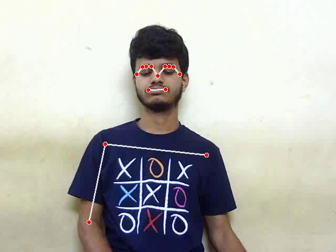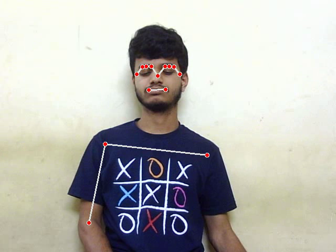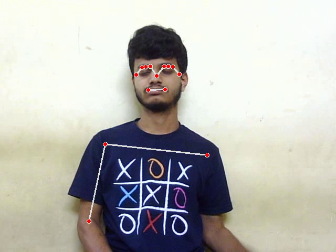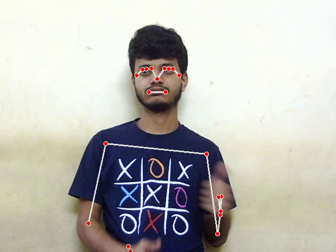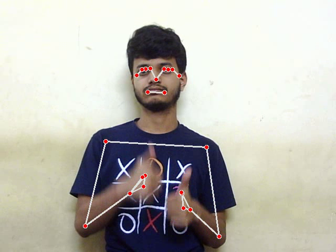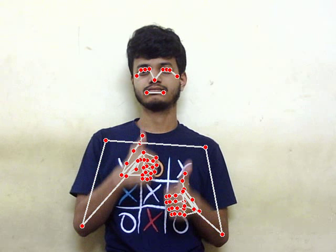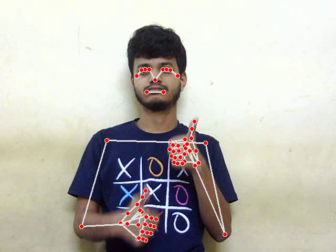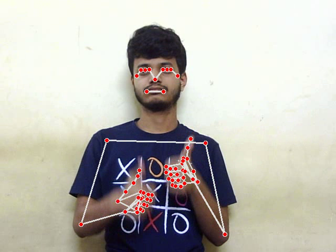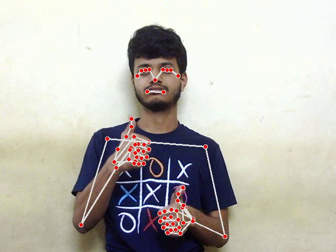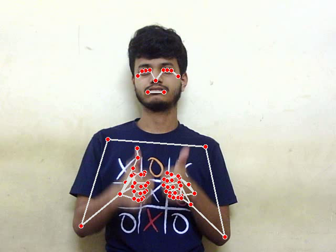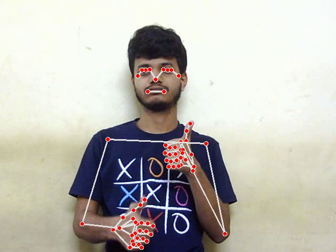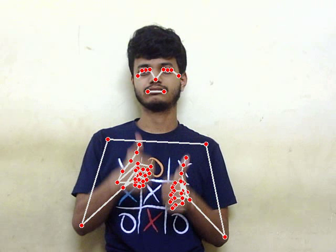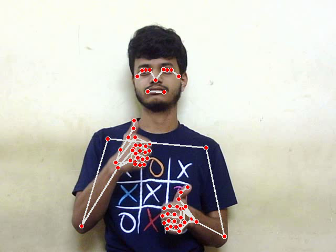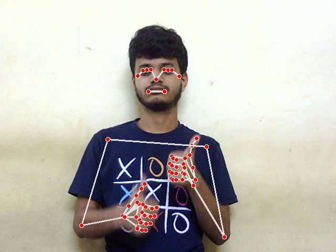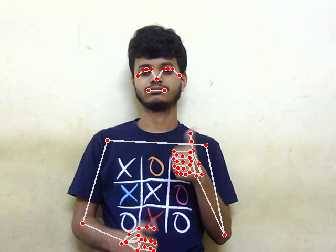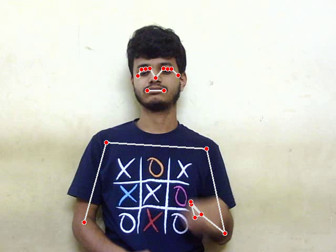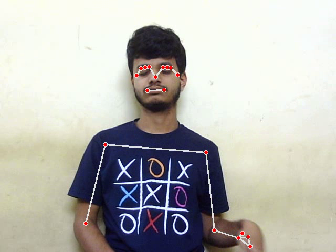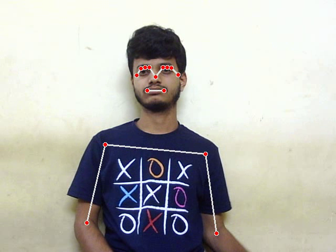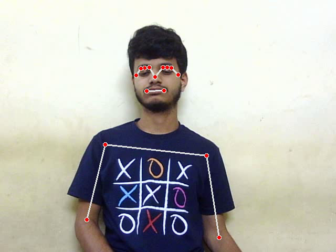which